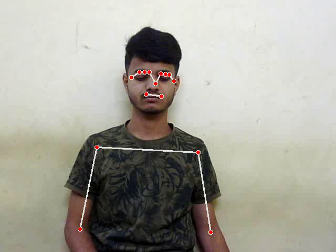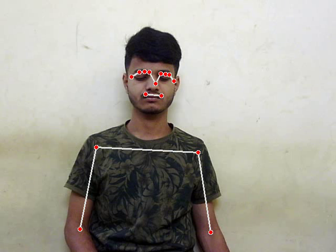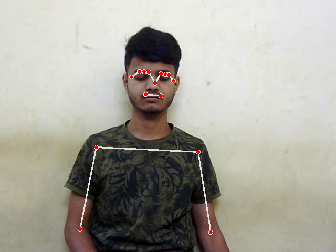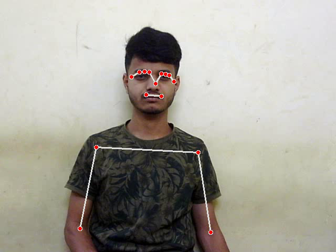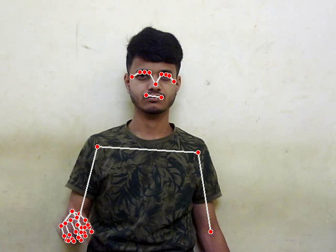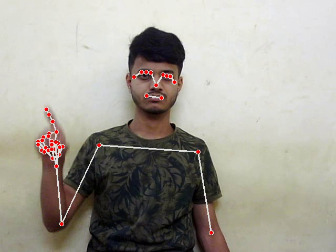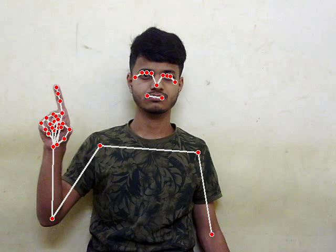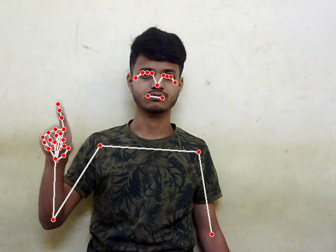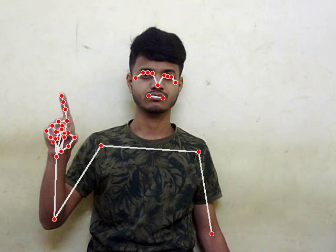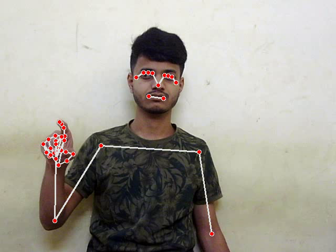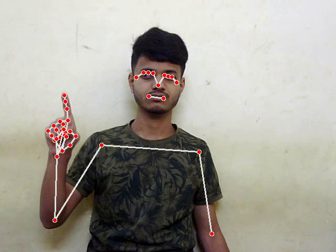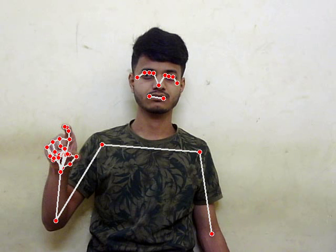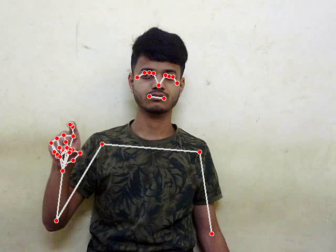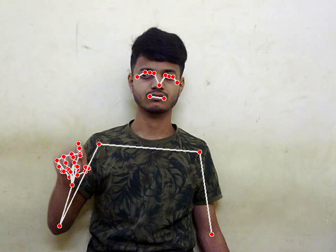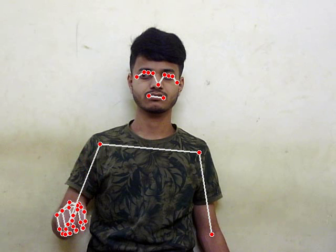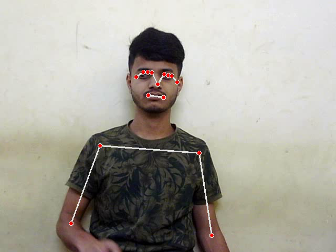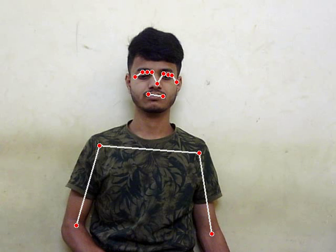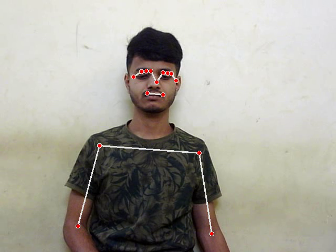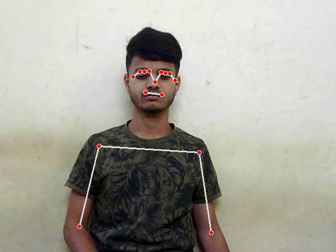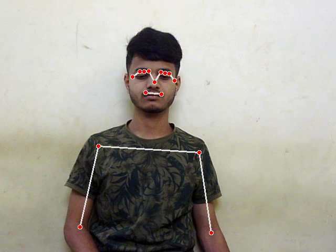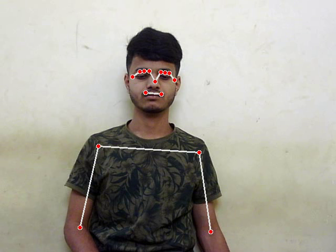need